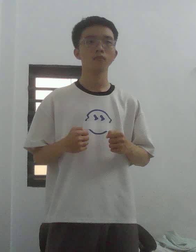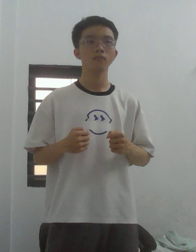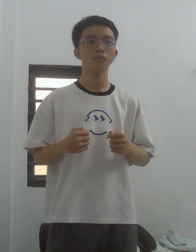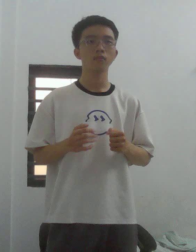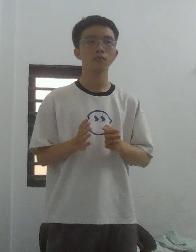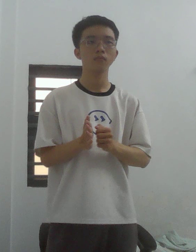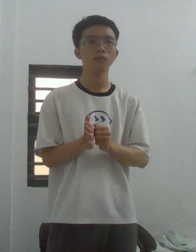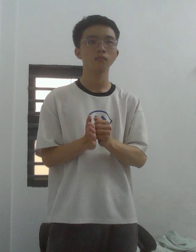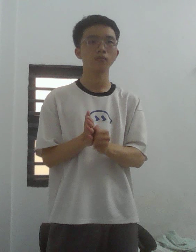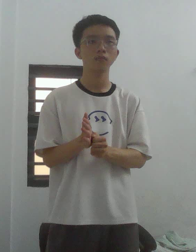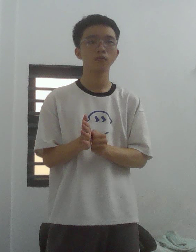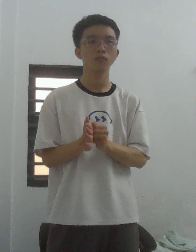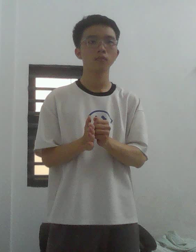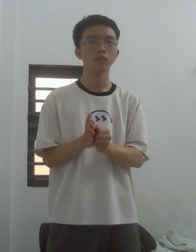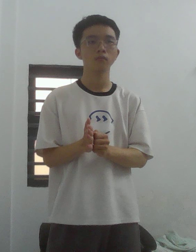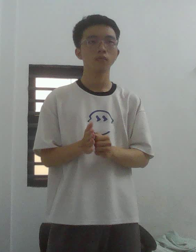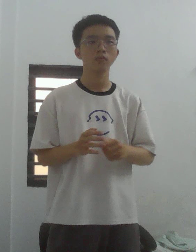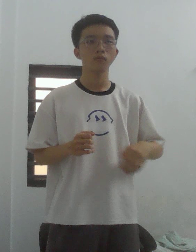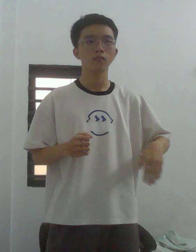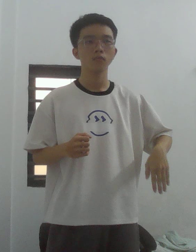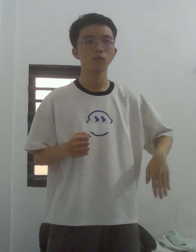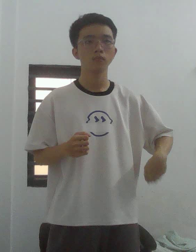thang sau